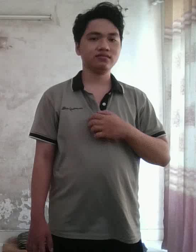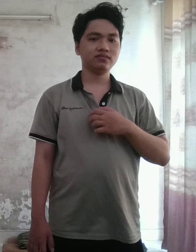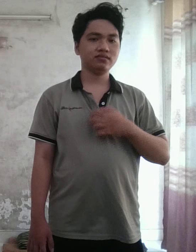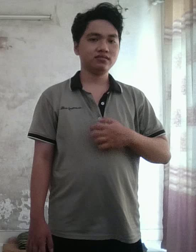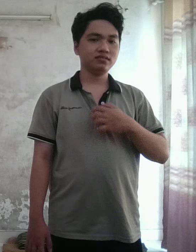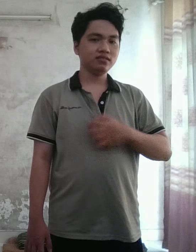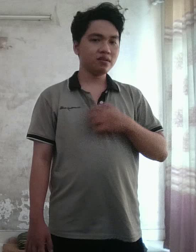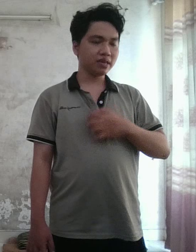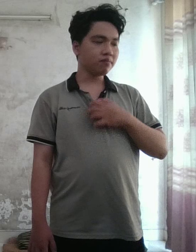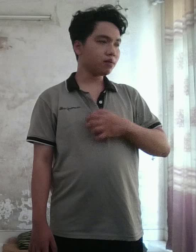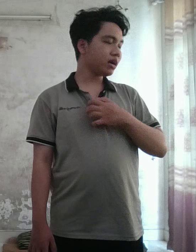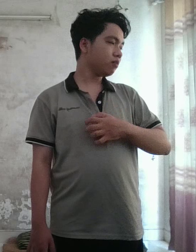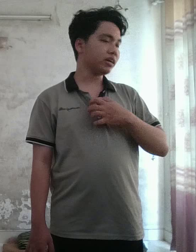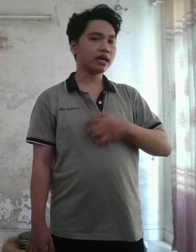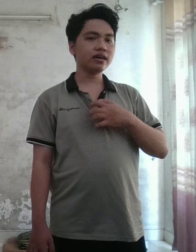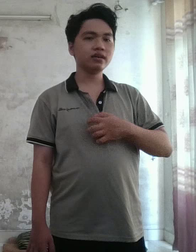ghen